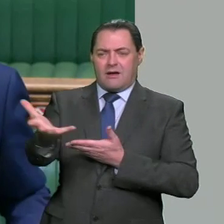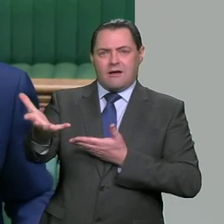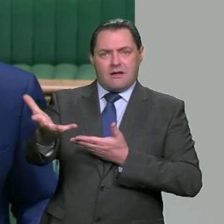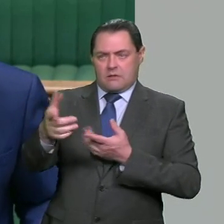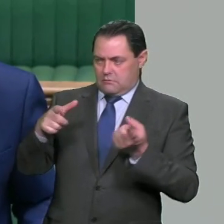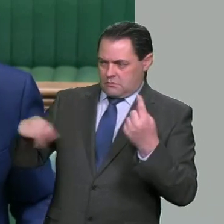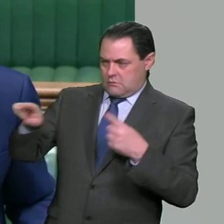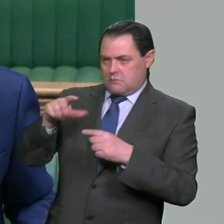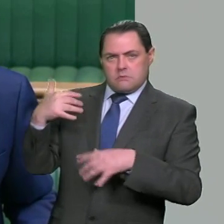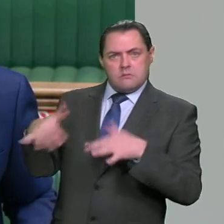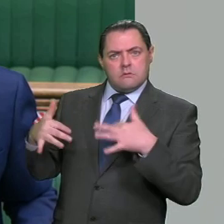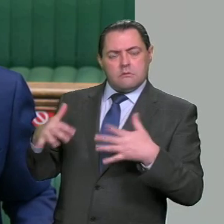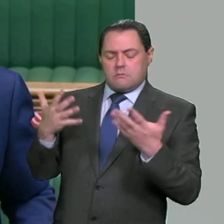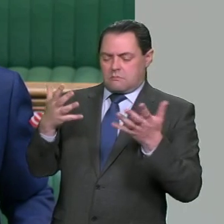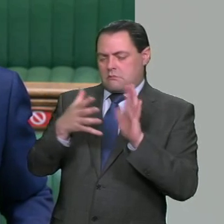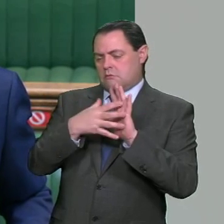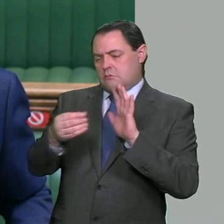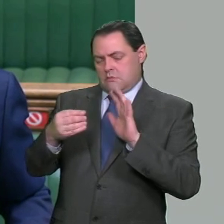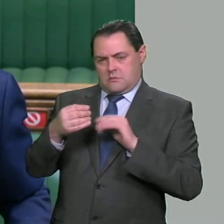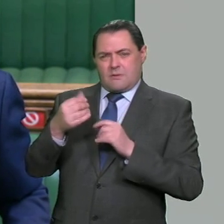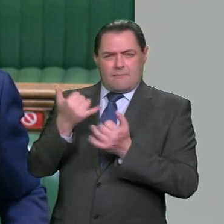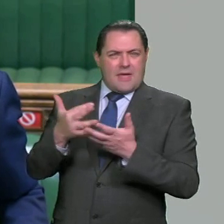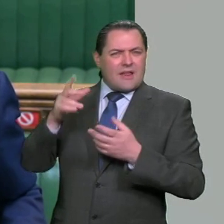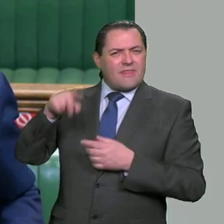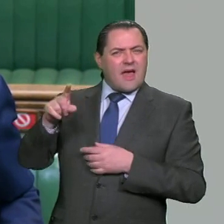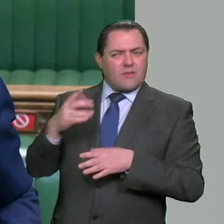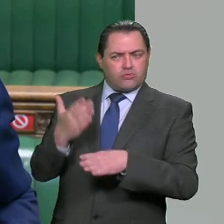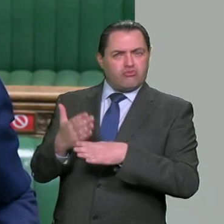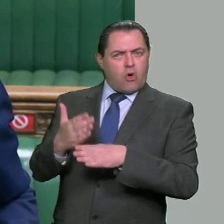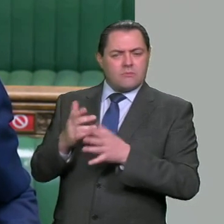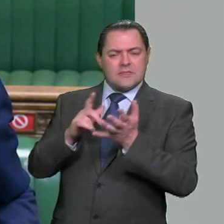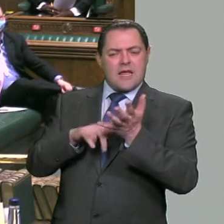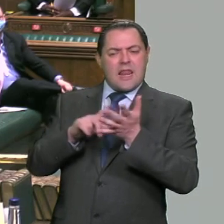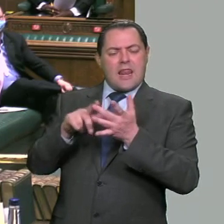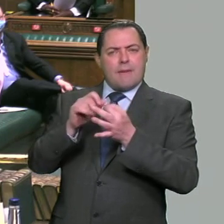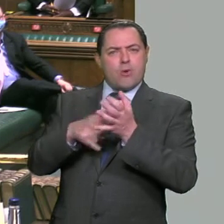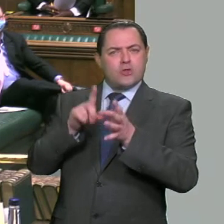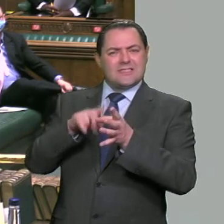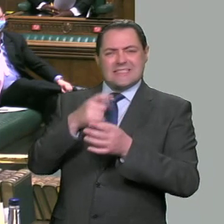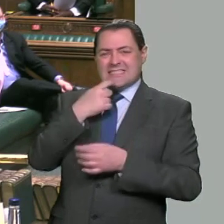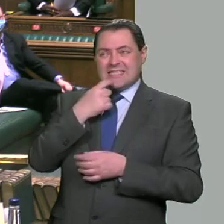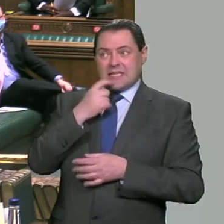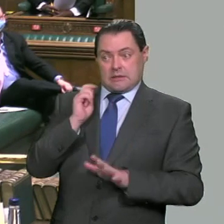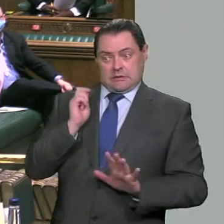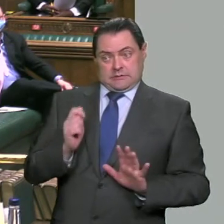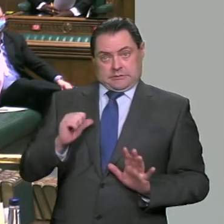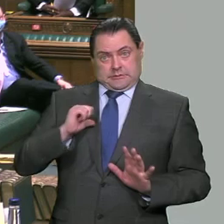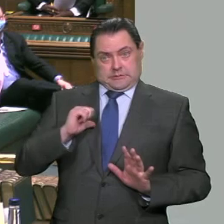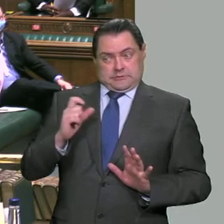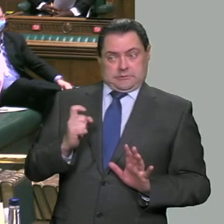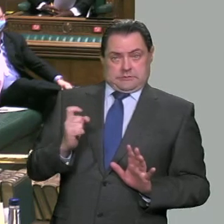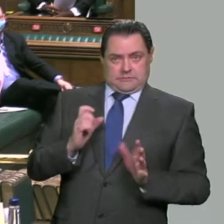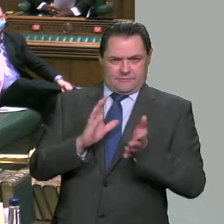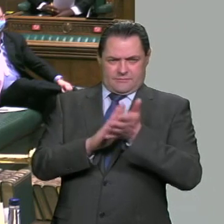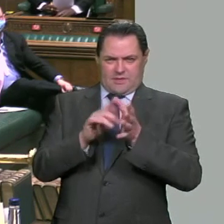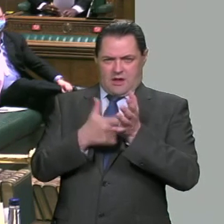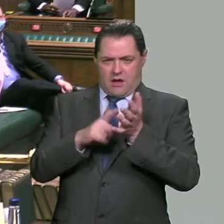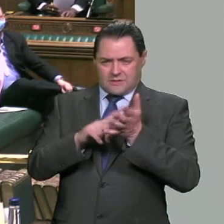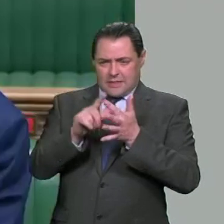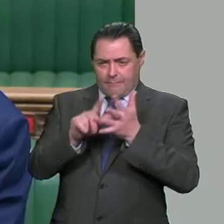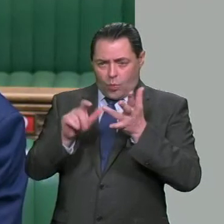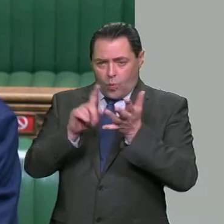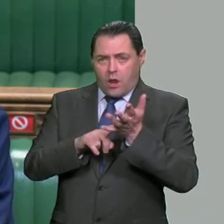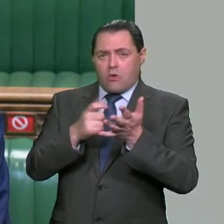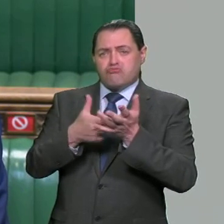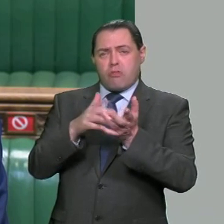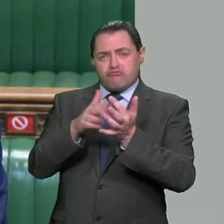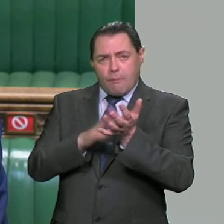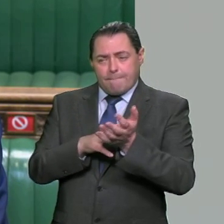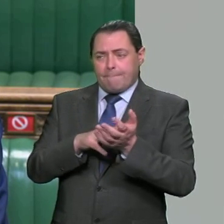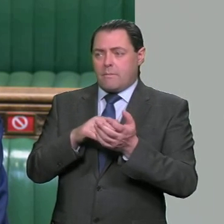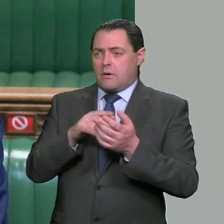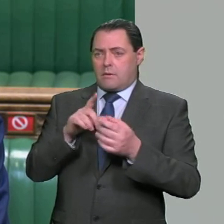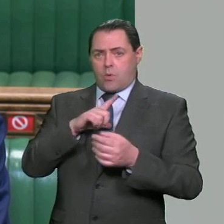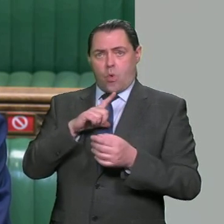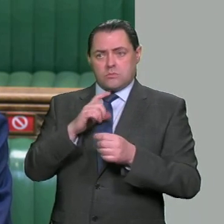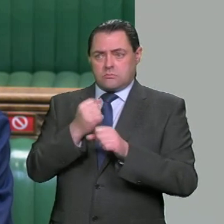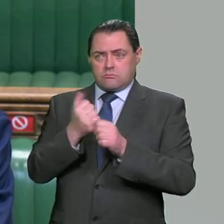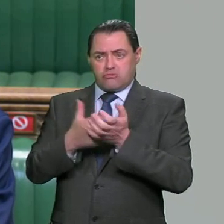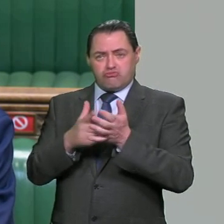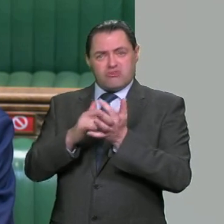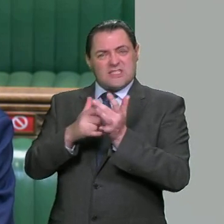Take, for example, the thousands of jobs at Liberty Steel that are on the line in Hartlepool, Rotherham and elsewhere following the collapse of Greensill Capital.